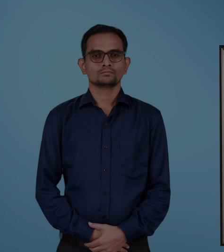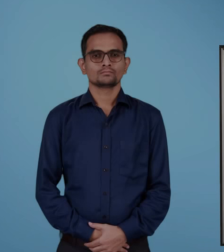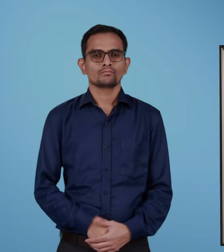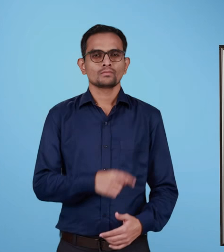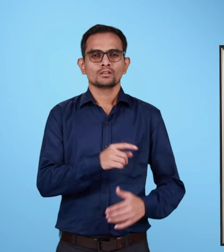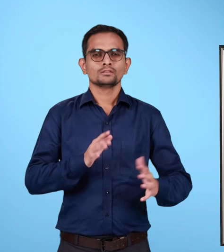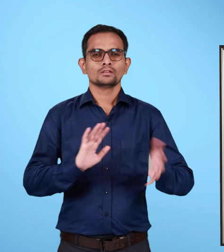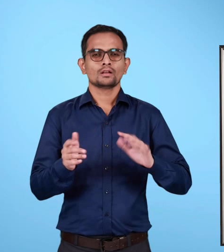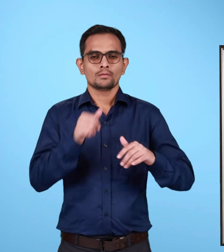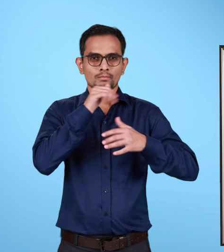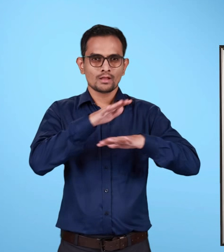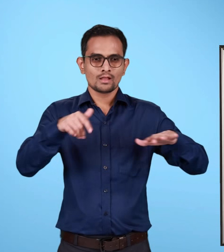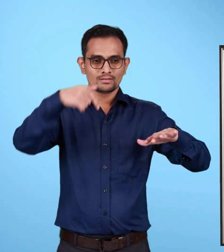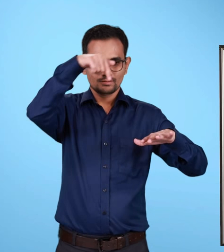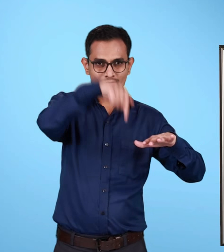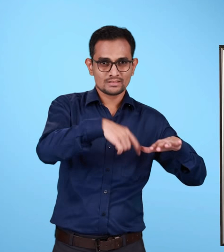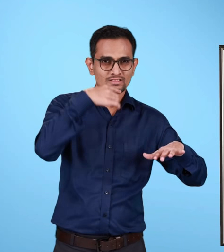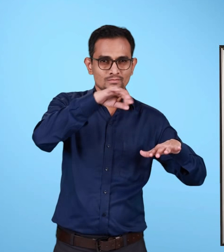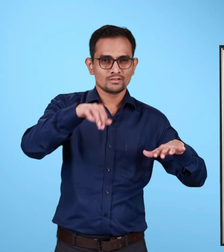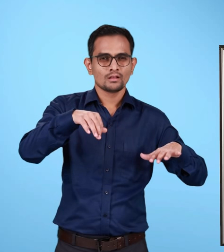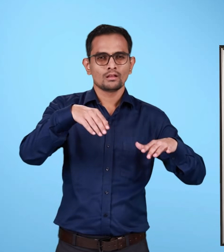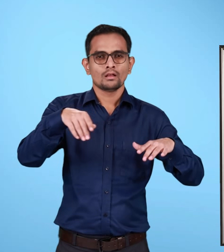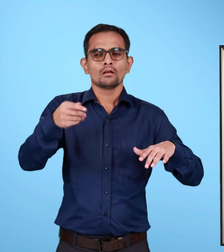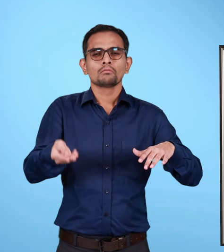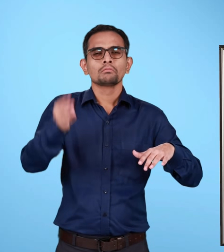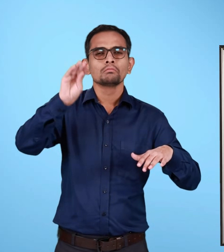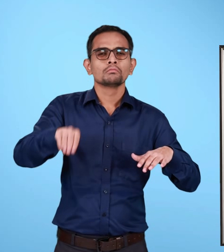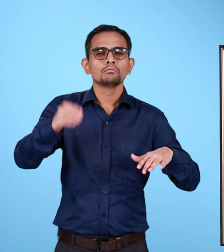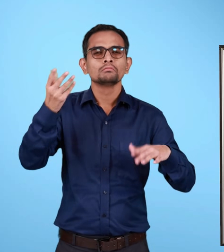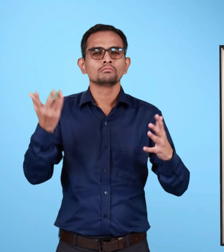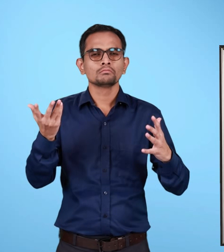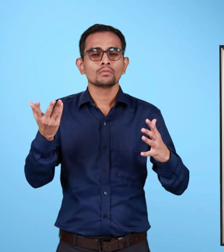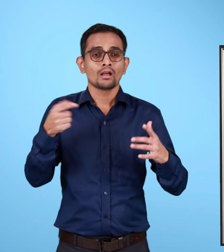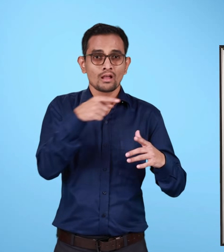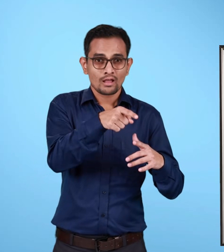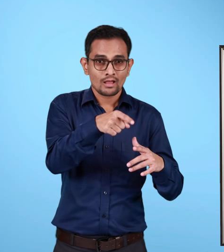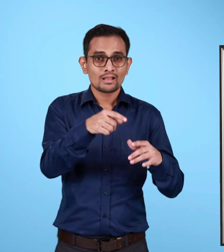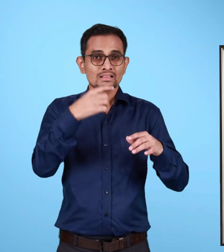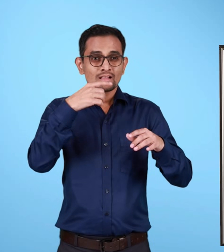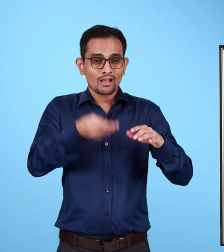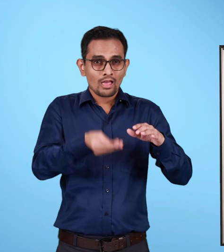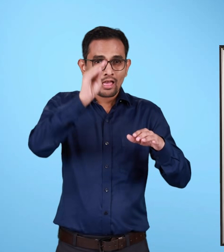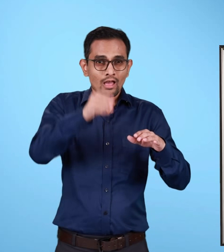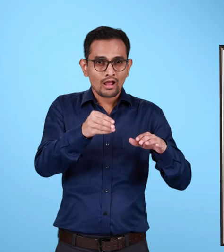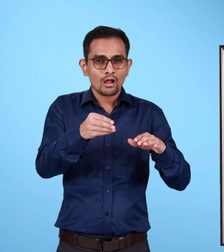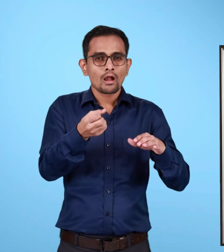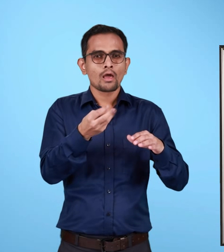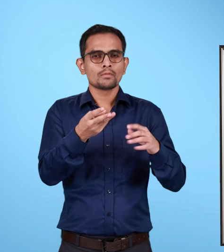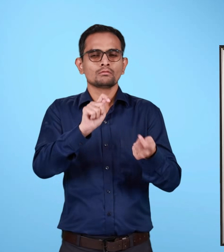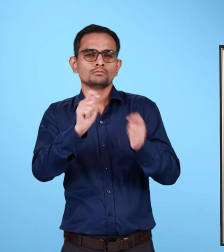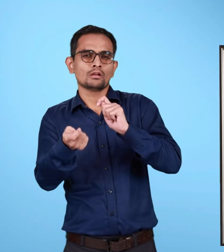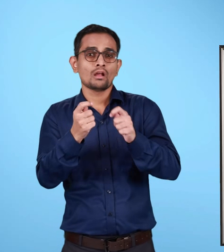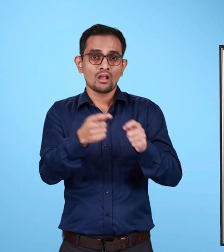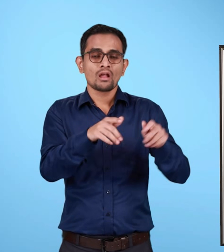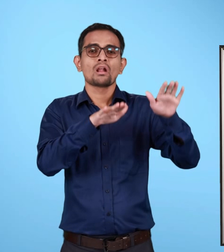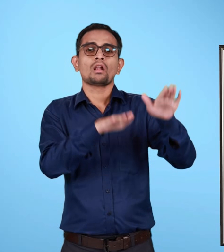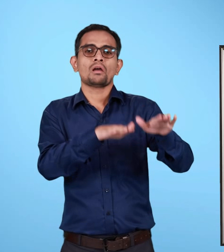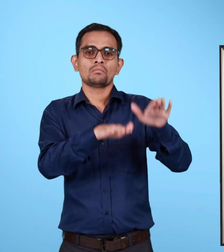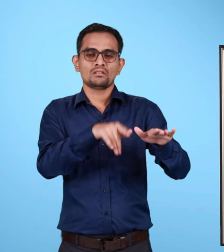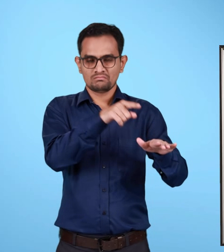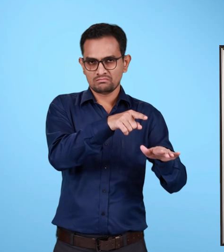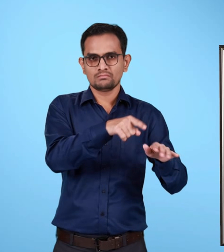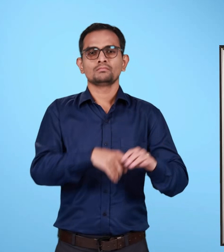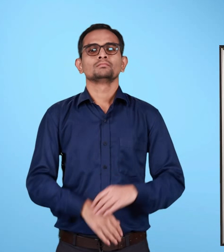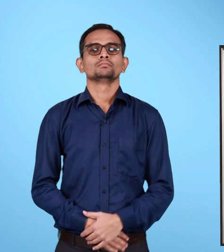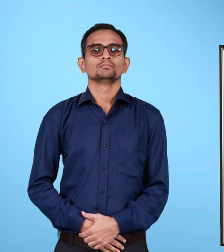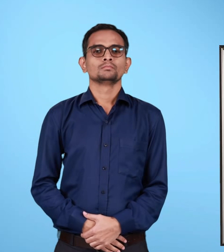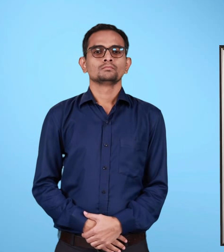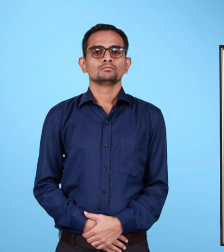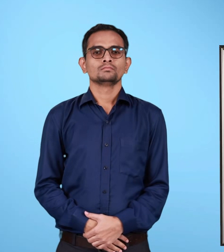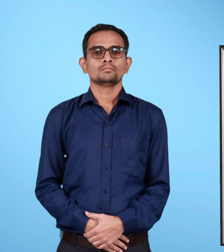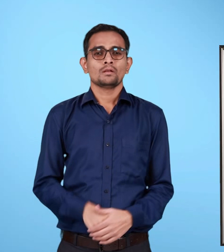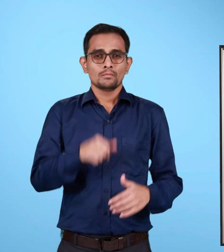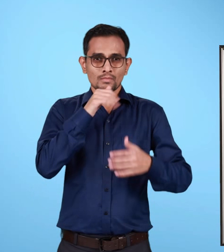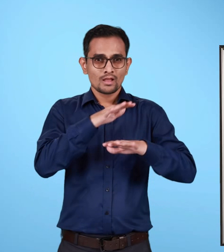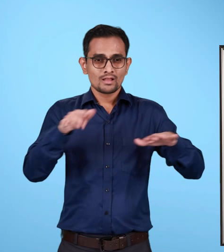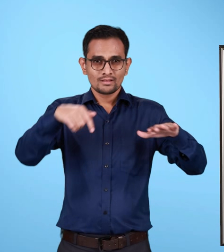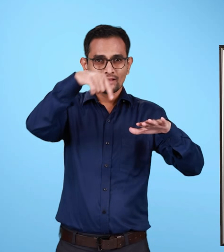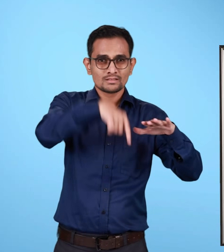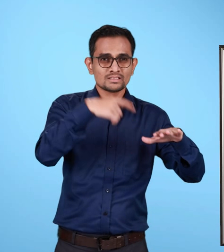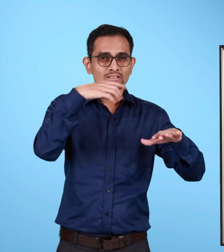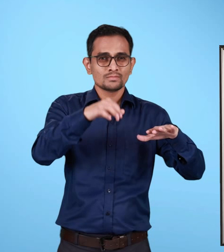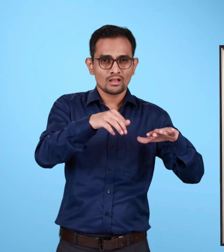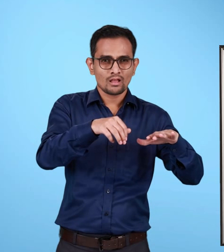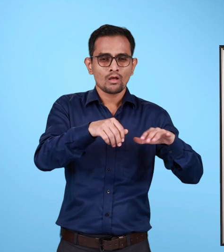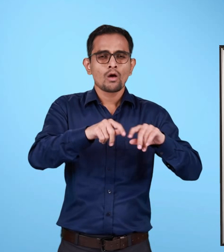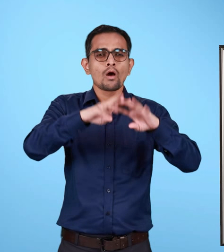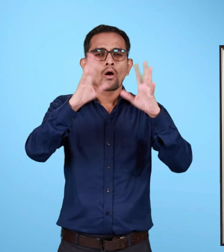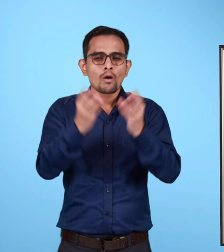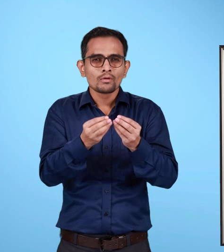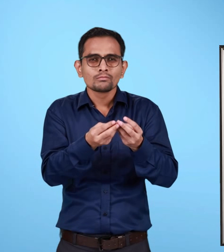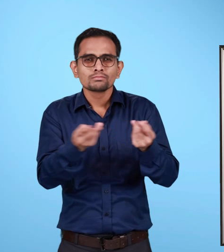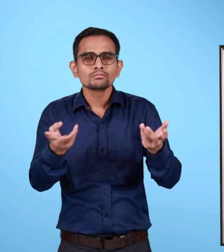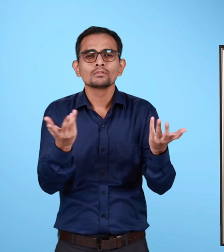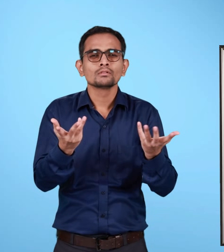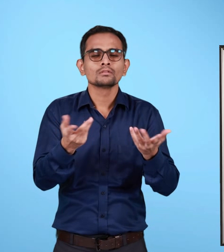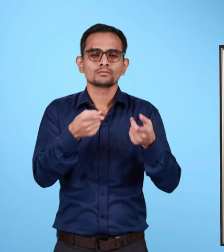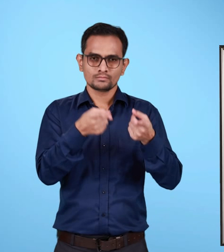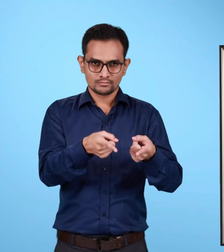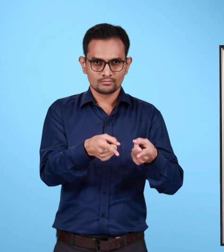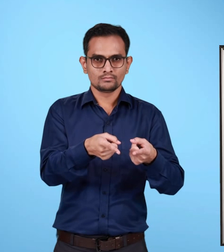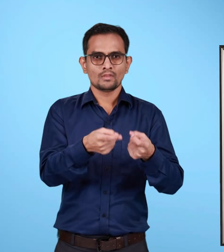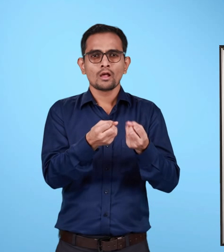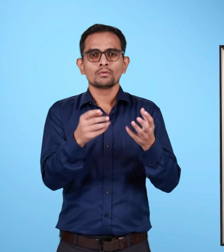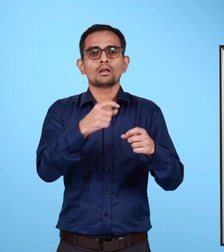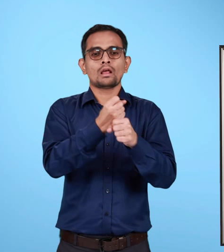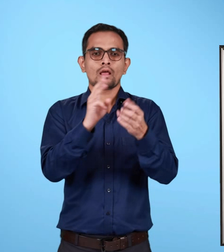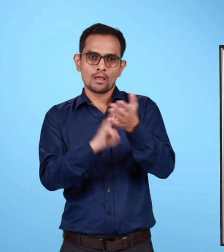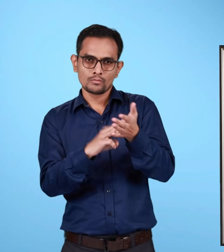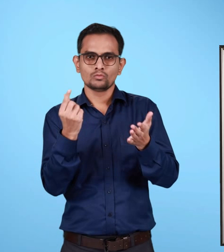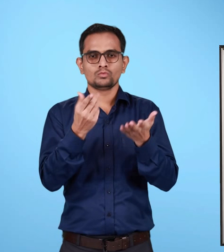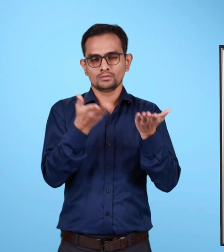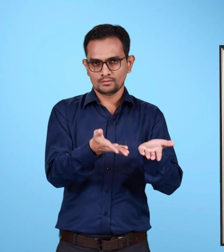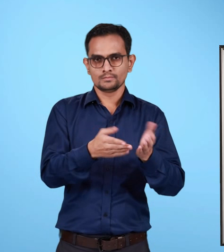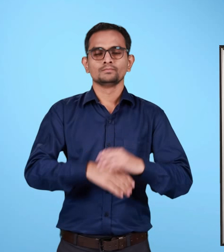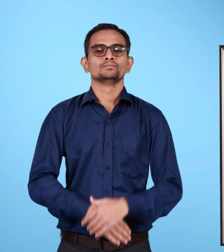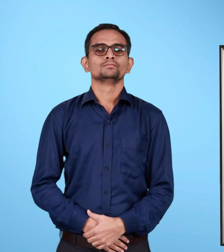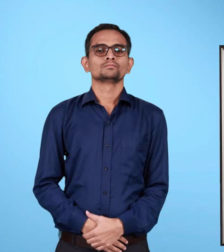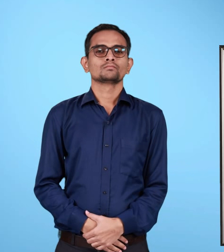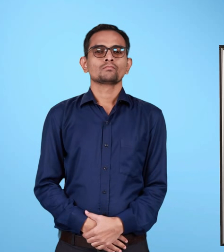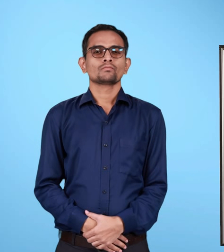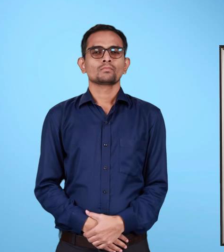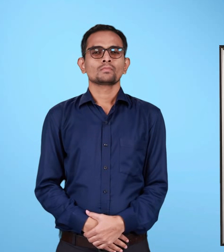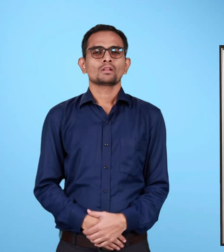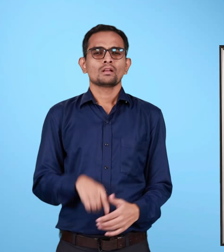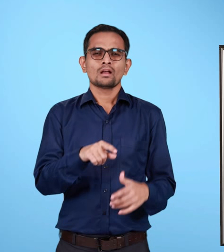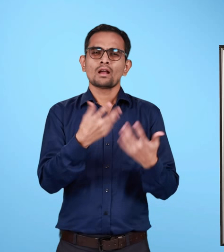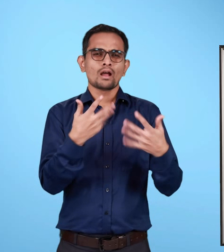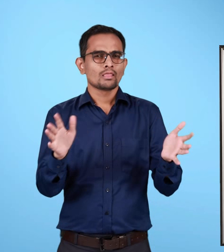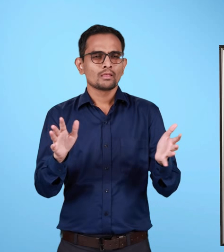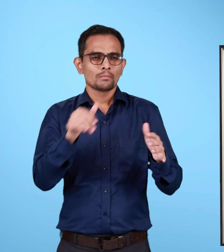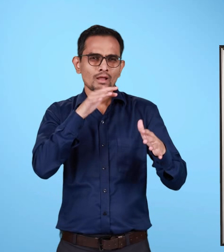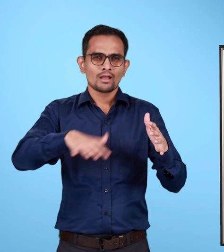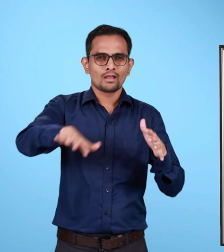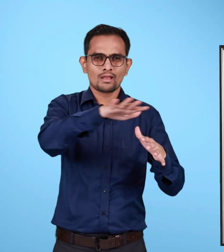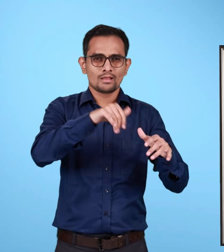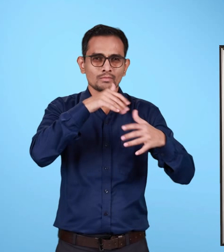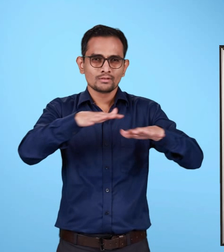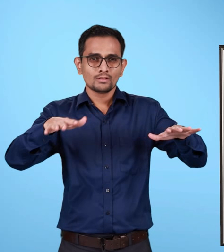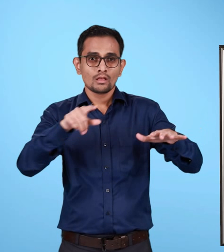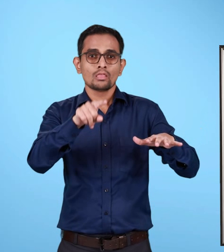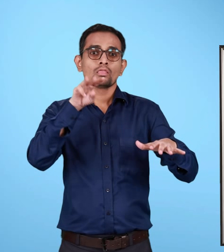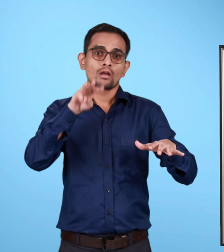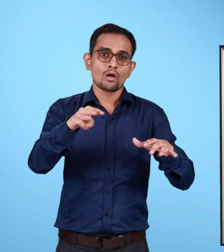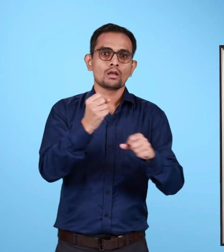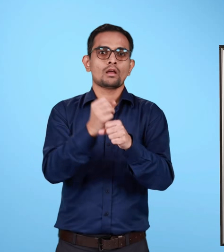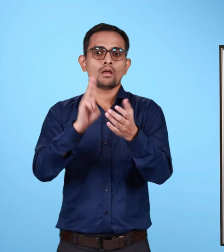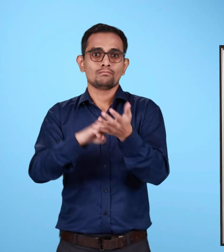Salinity The sign for salinity is this. Depending on context, and when talking about specific measurements, the sign can be modified. Salinity is the extent to which dissolved salts are present in water. It is measured as amount of salt in grams present